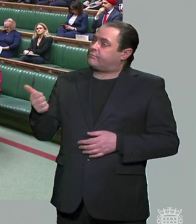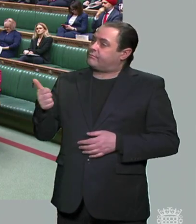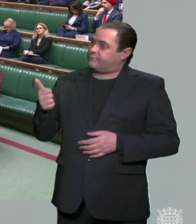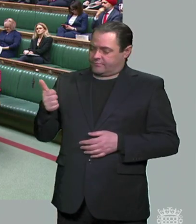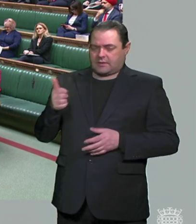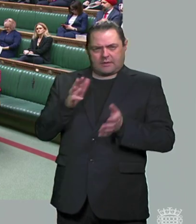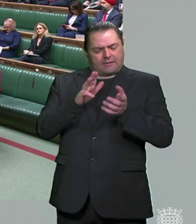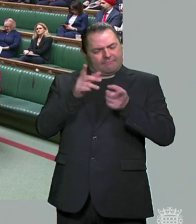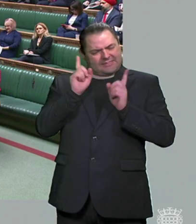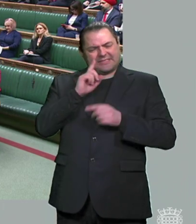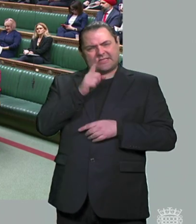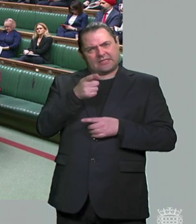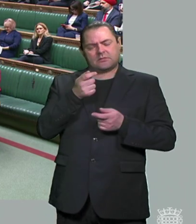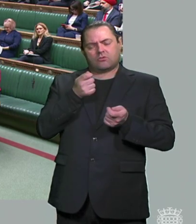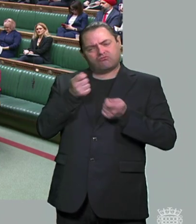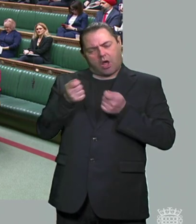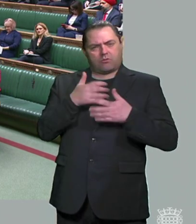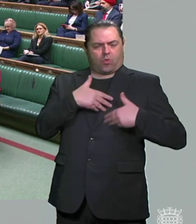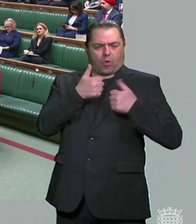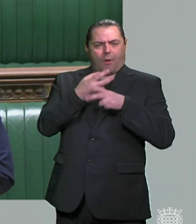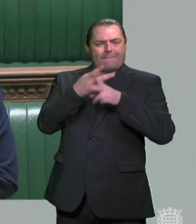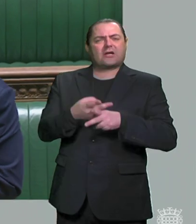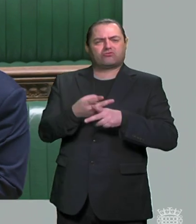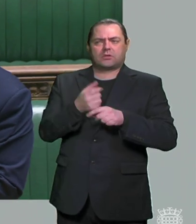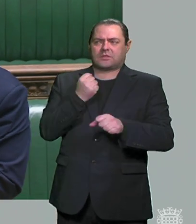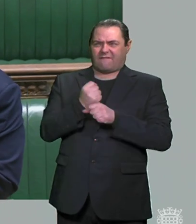The Minister says he runs a compassionate Government.